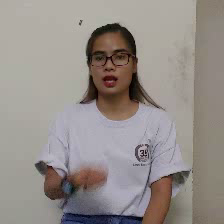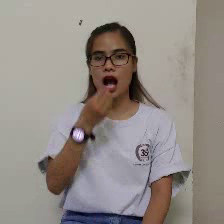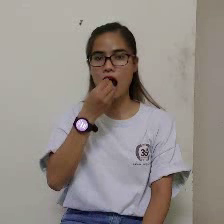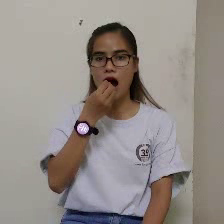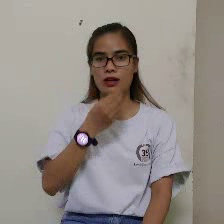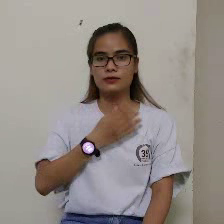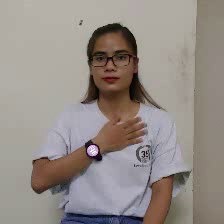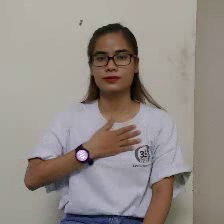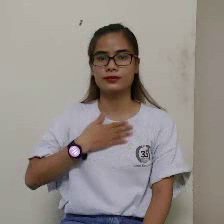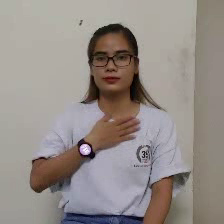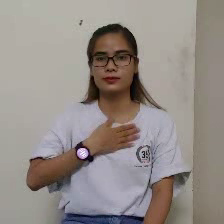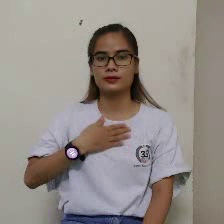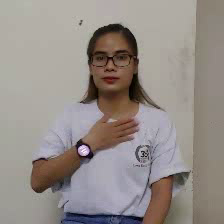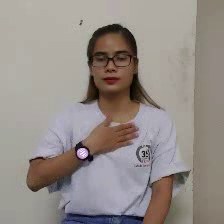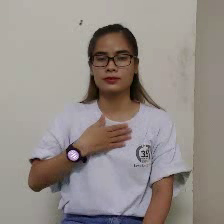Ăn mừng